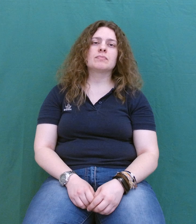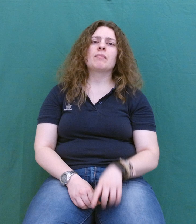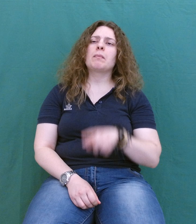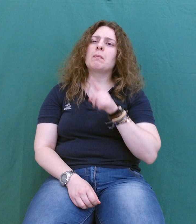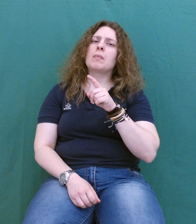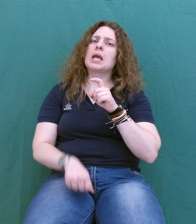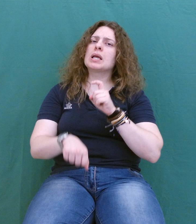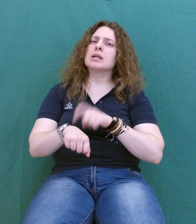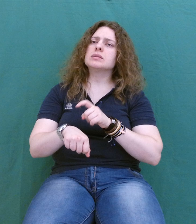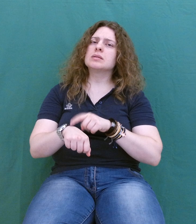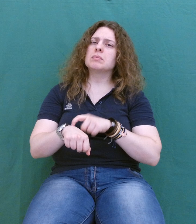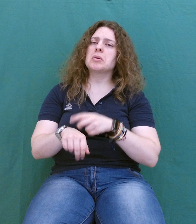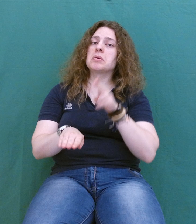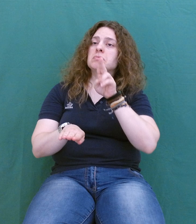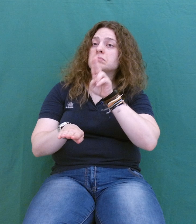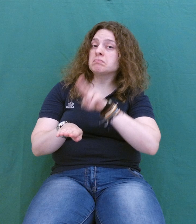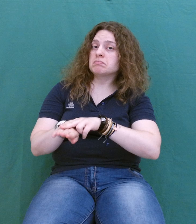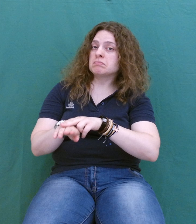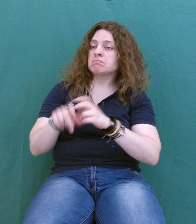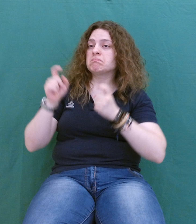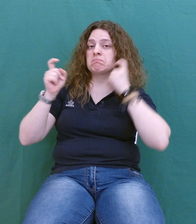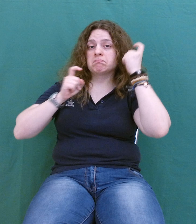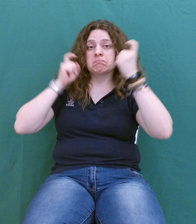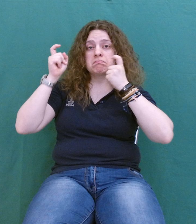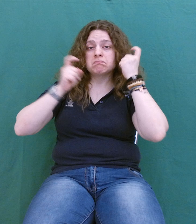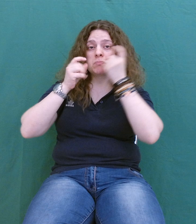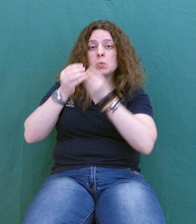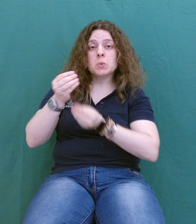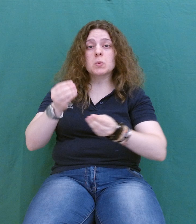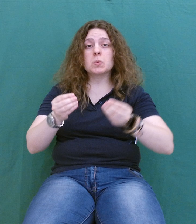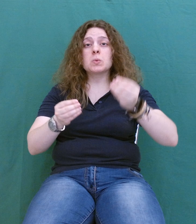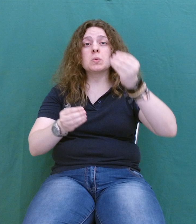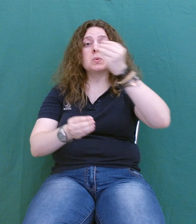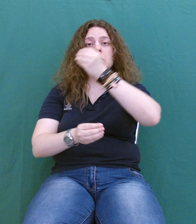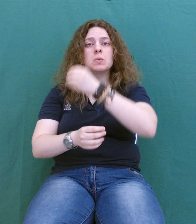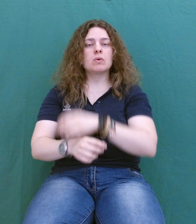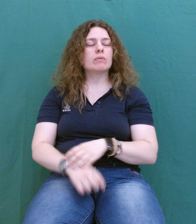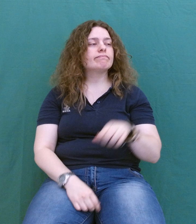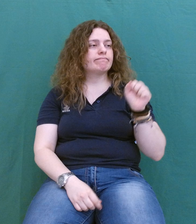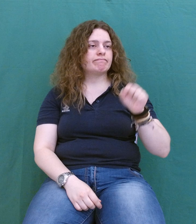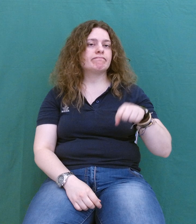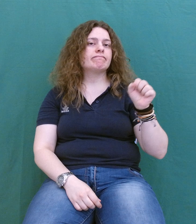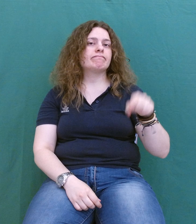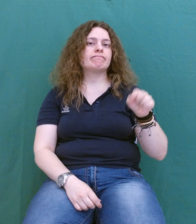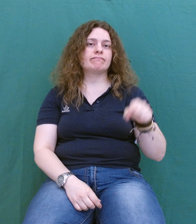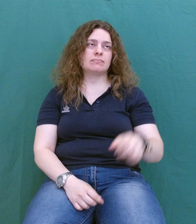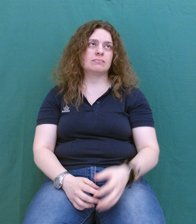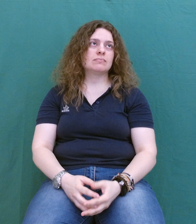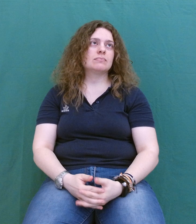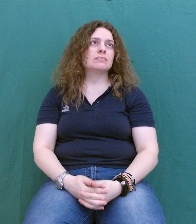ΕΣΥ ΣΤΙΓΜΗ ΞΑΠΛΩΜΕΝΗ ΚΡΕΒΑΤΙ ΣΚΕΨΕΙΣ ΠΕΡΙΣΣΟΤΕΡΕΣ? ΝΑΙ